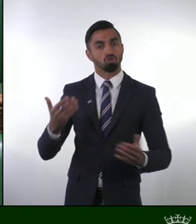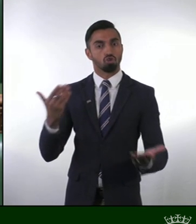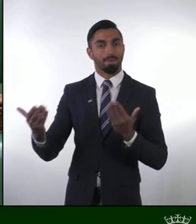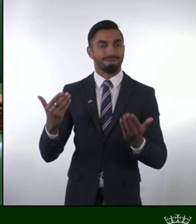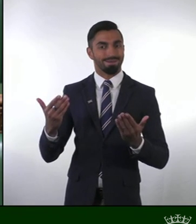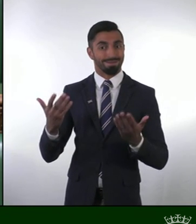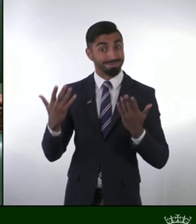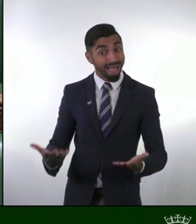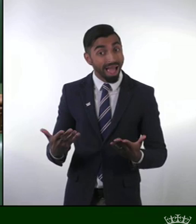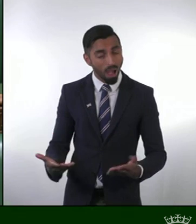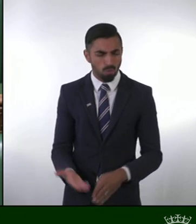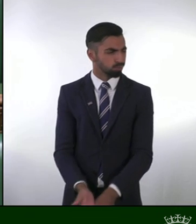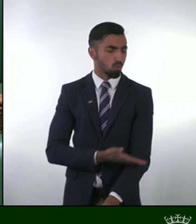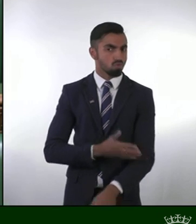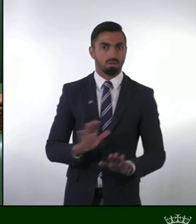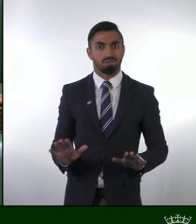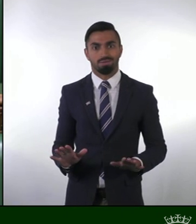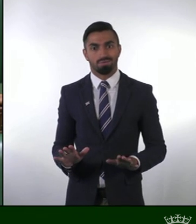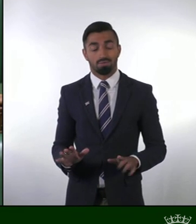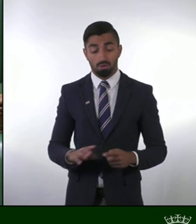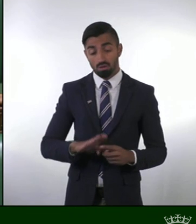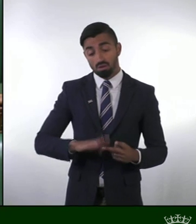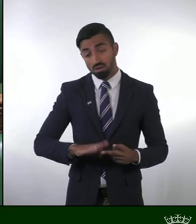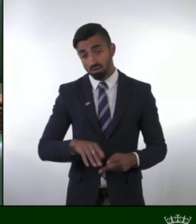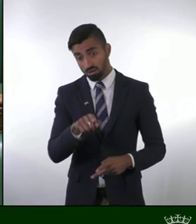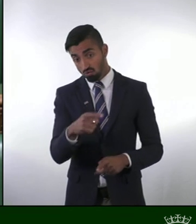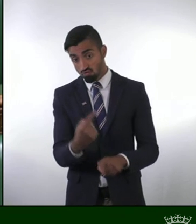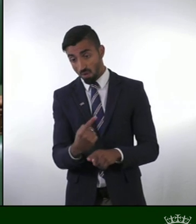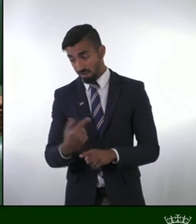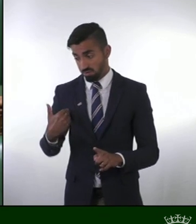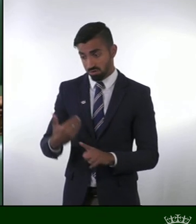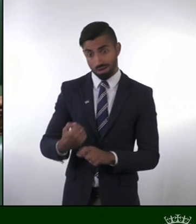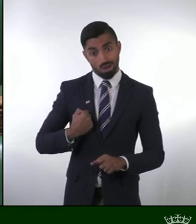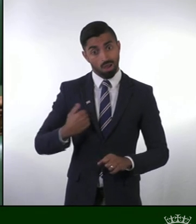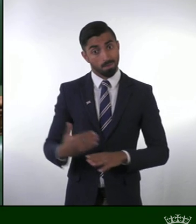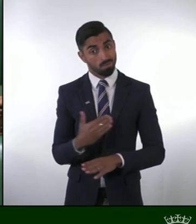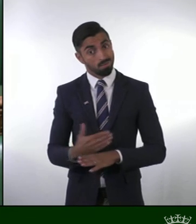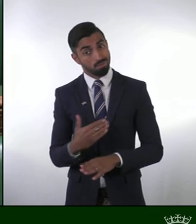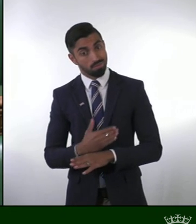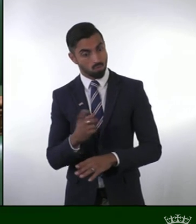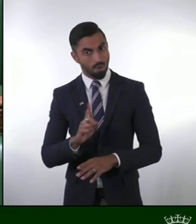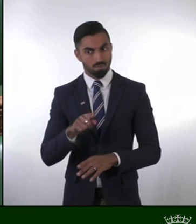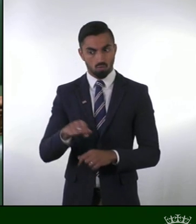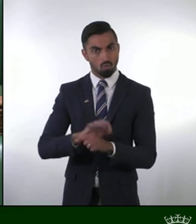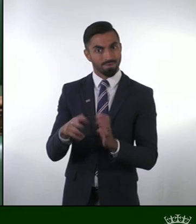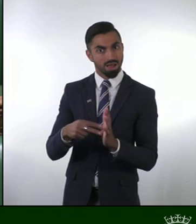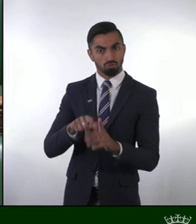As for what this country did to fight the epidemic, I must say I strongly disagree with the way he characterised it.